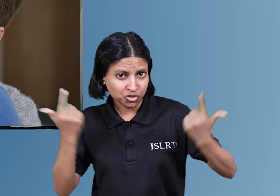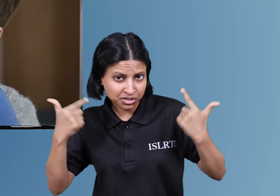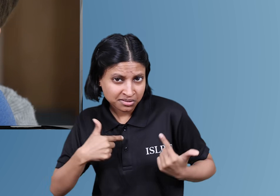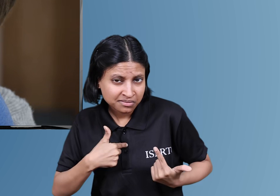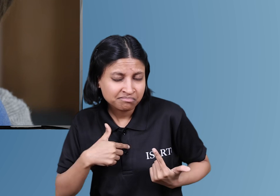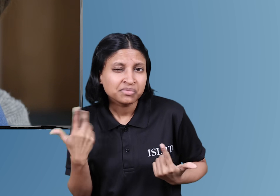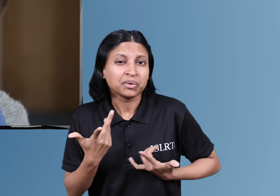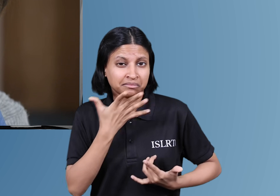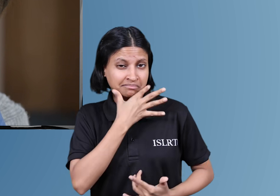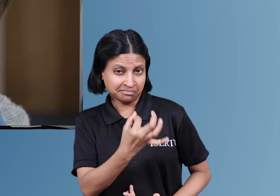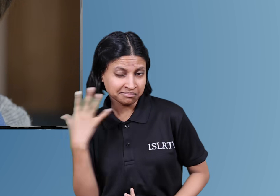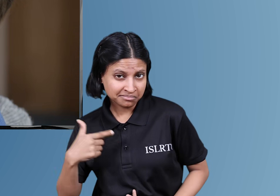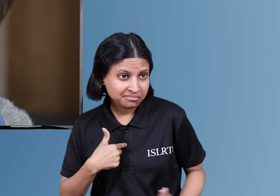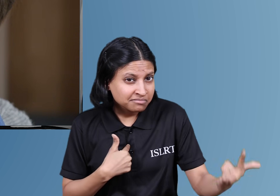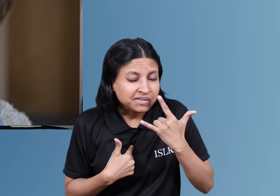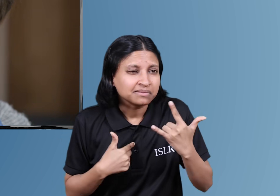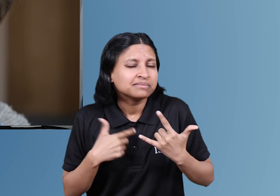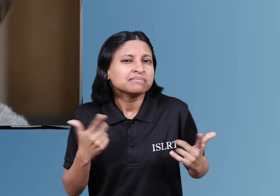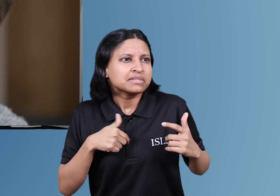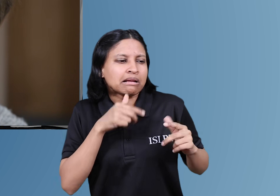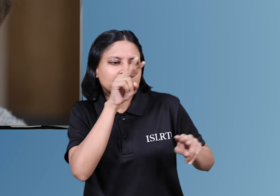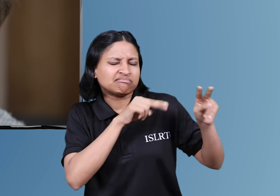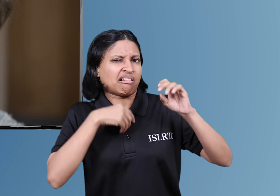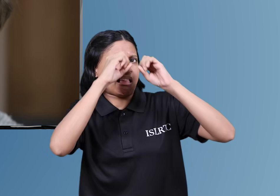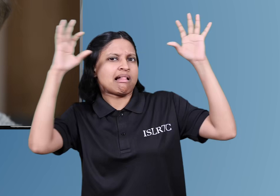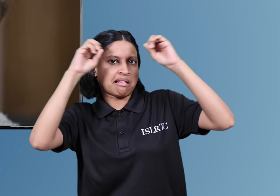but is rather with them for their money, beauty, or some other reason.